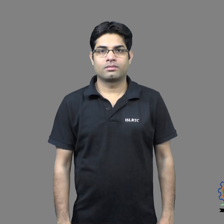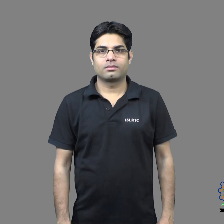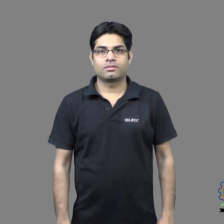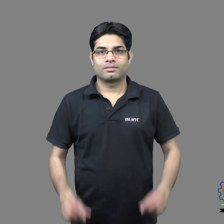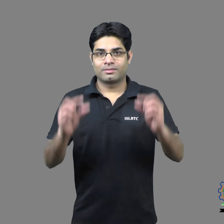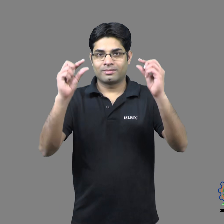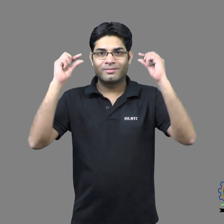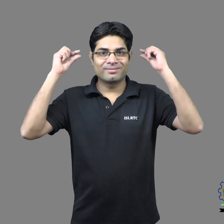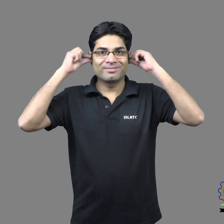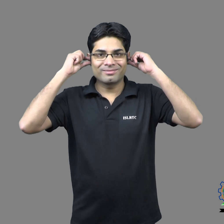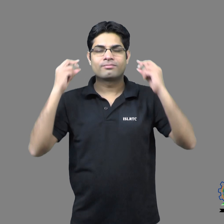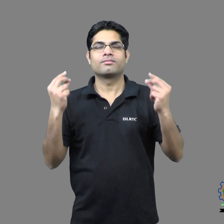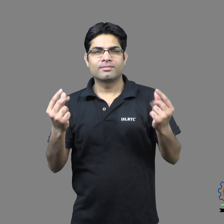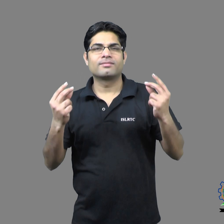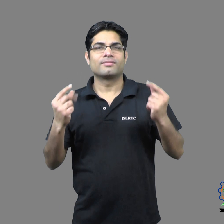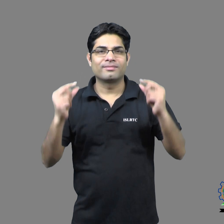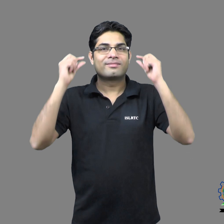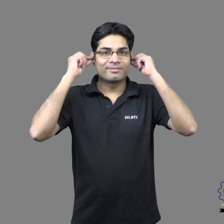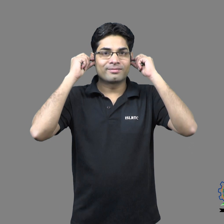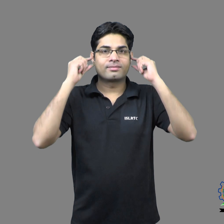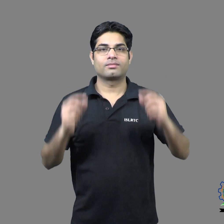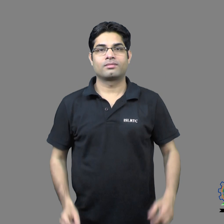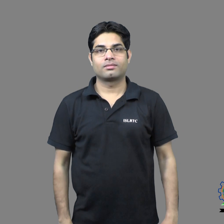Earbuds Earphones Headphones